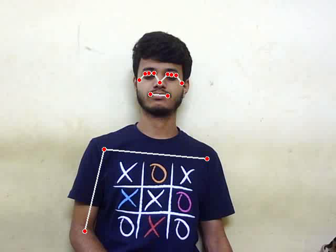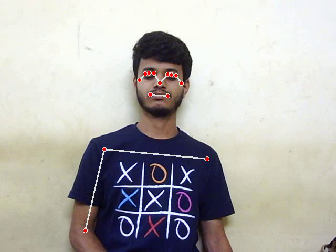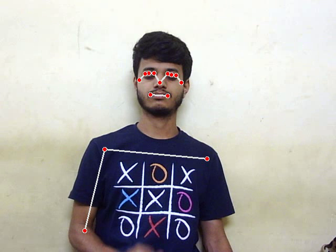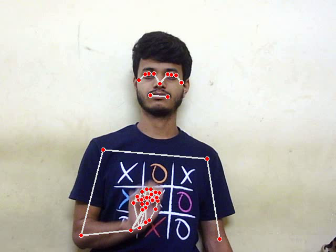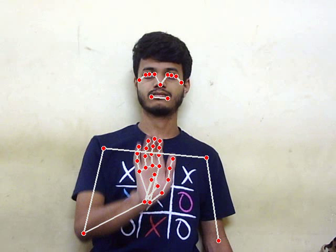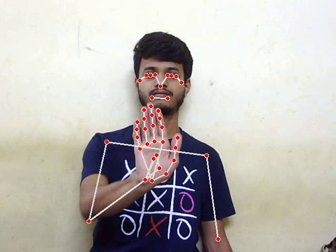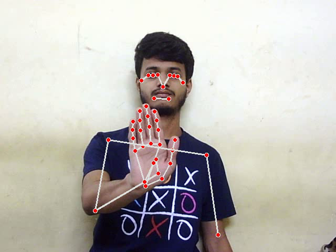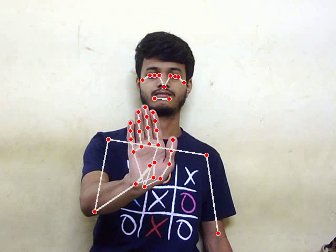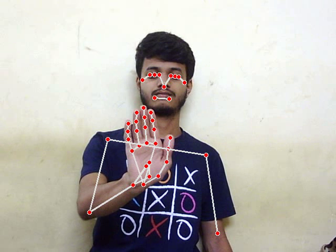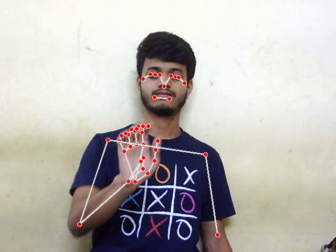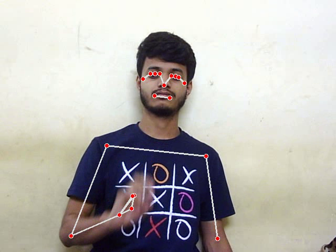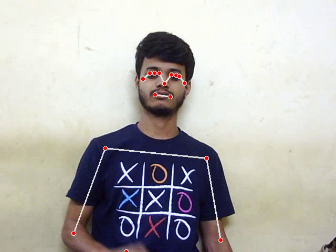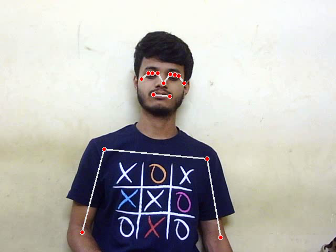your